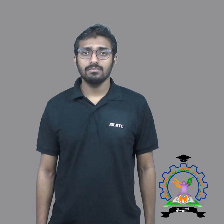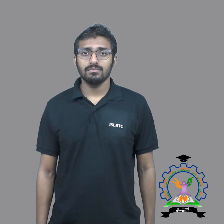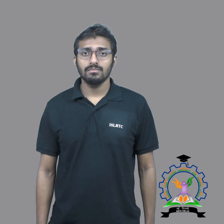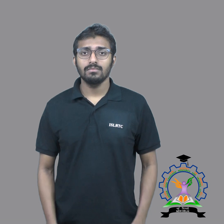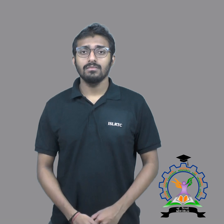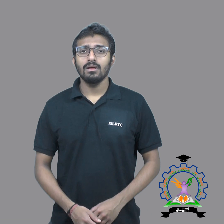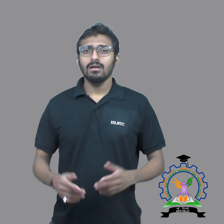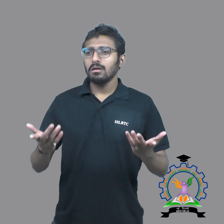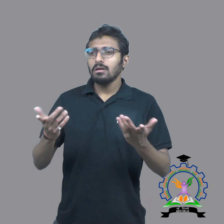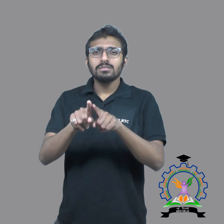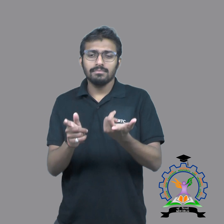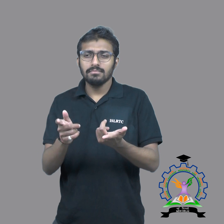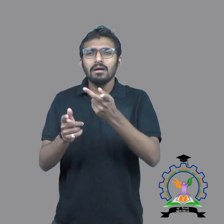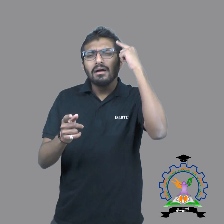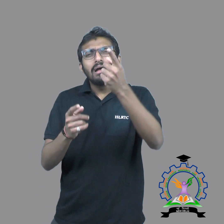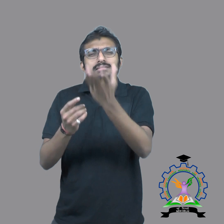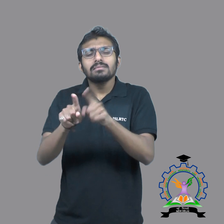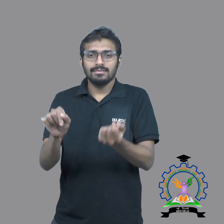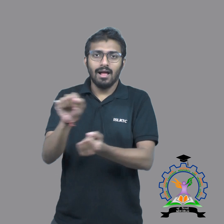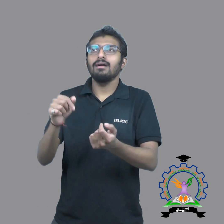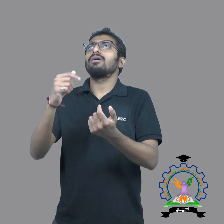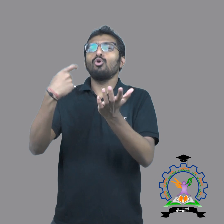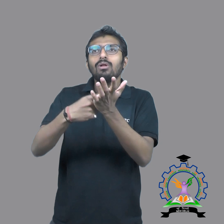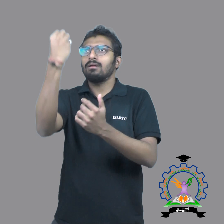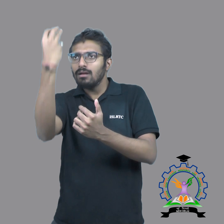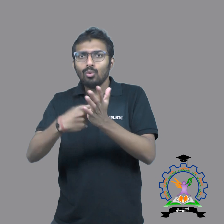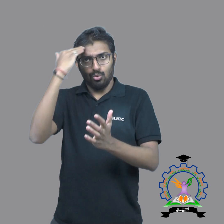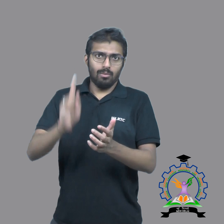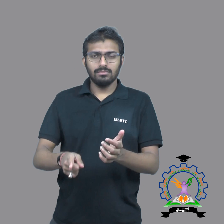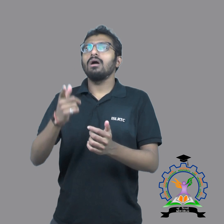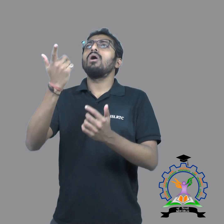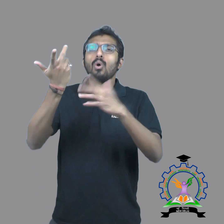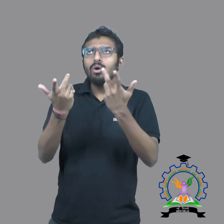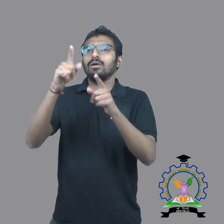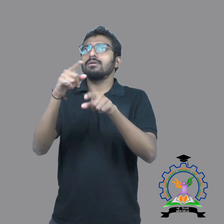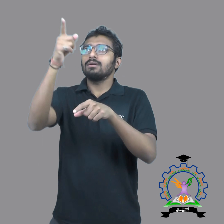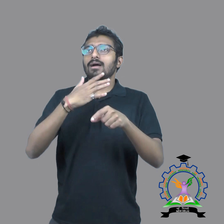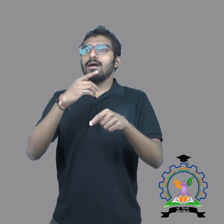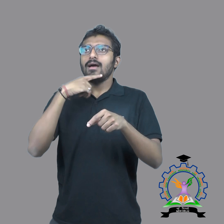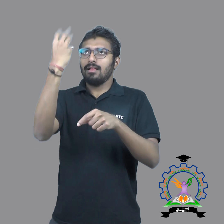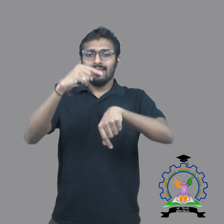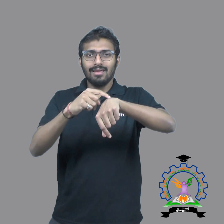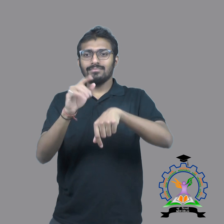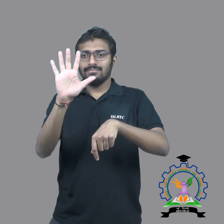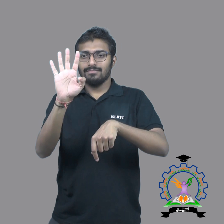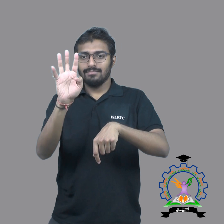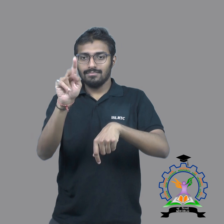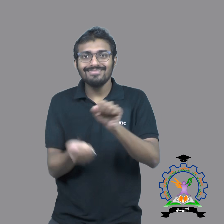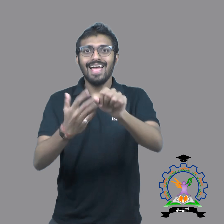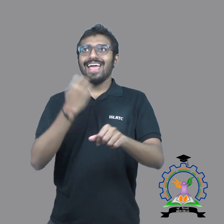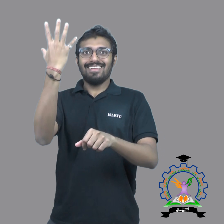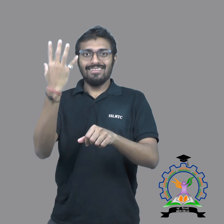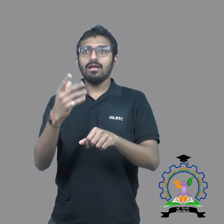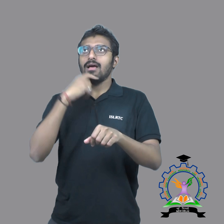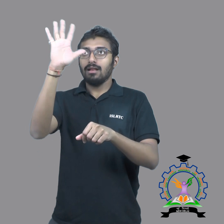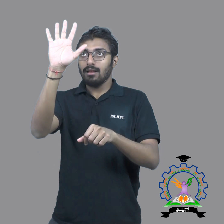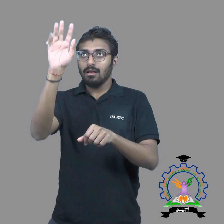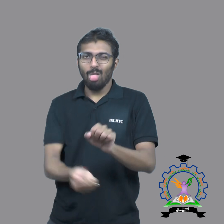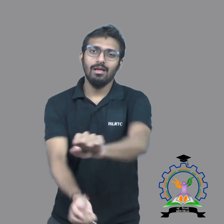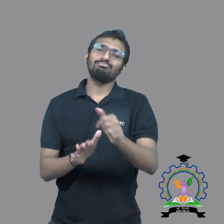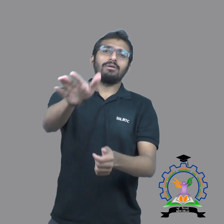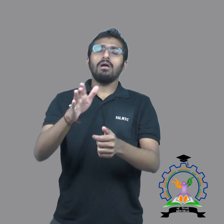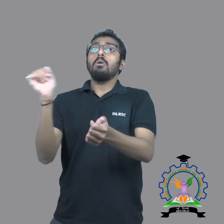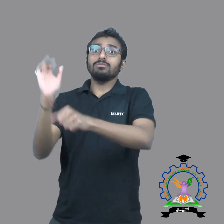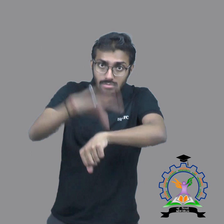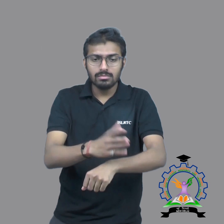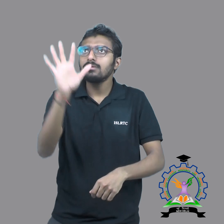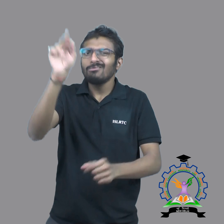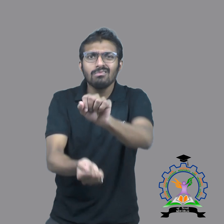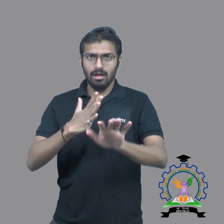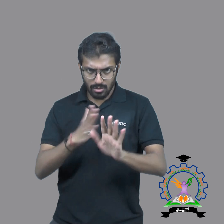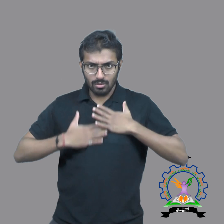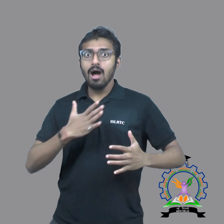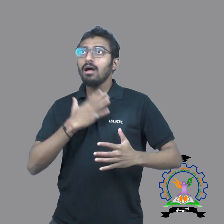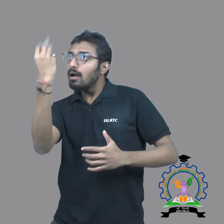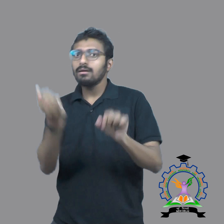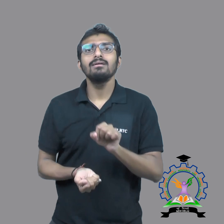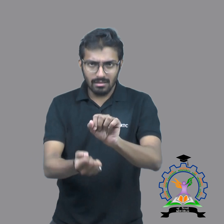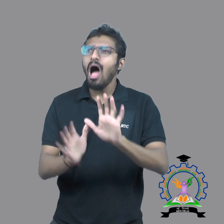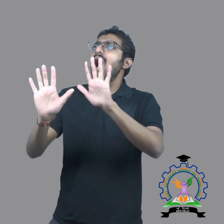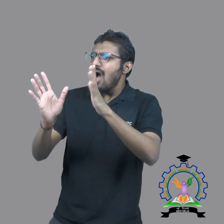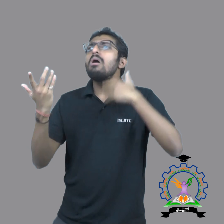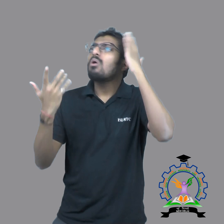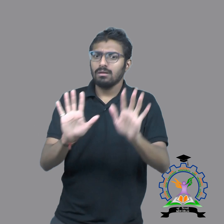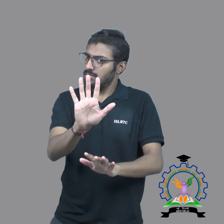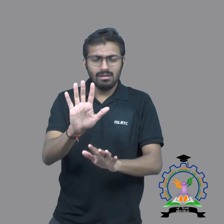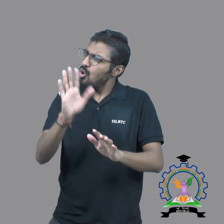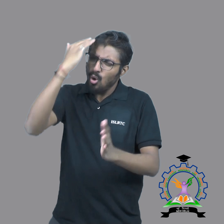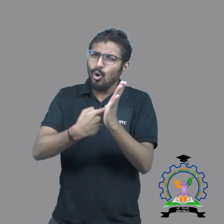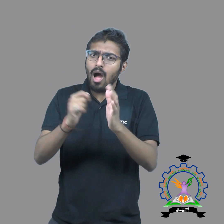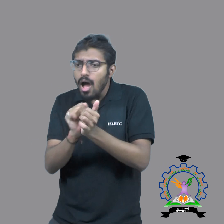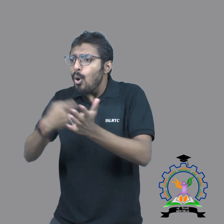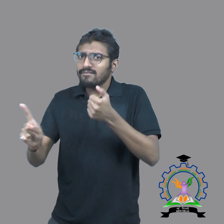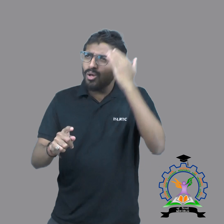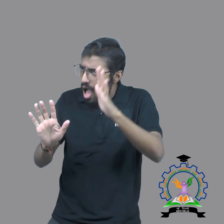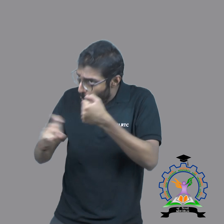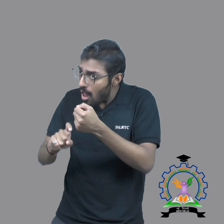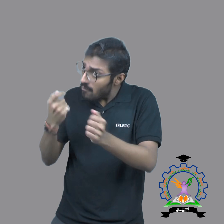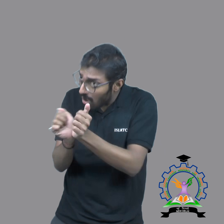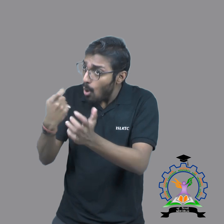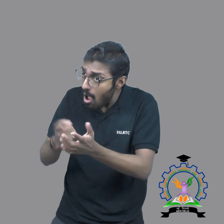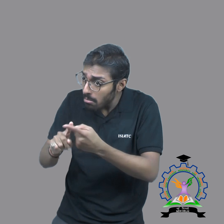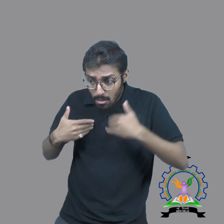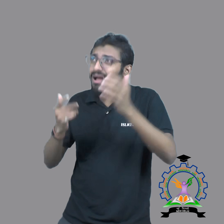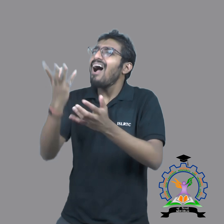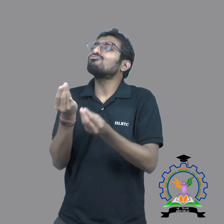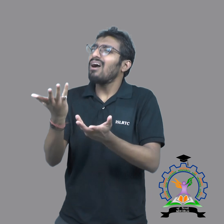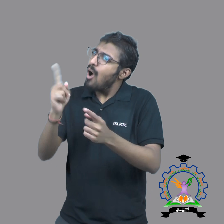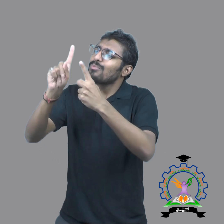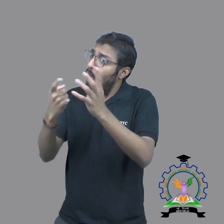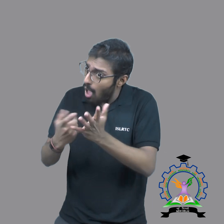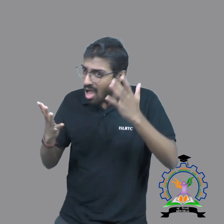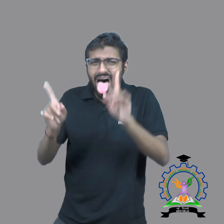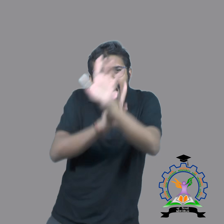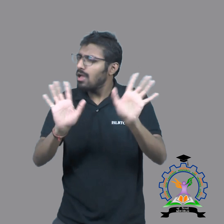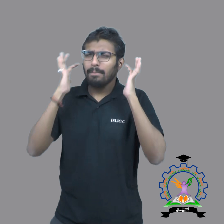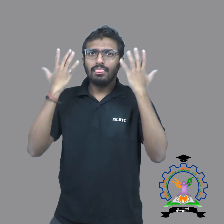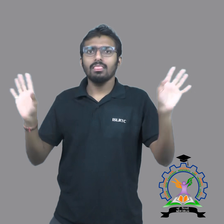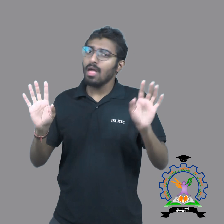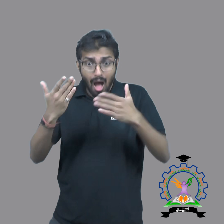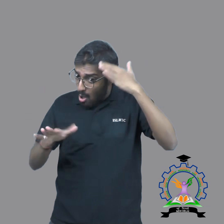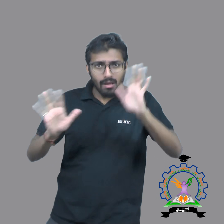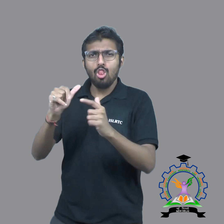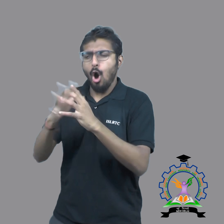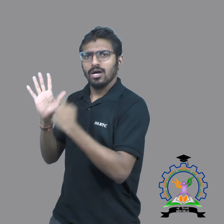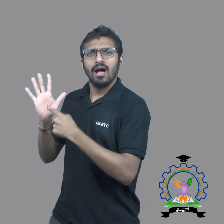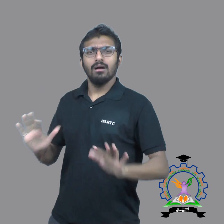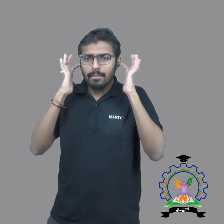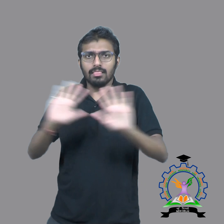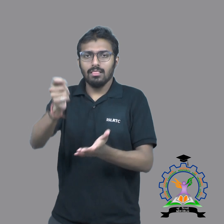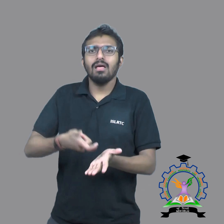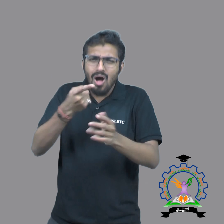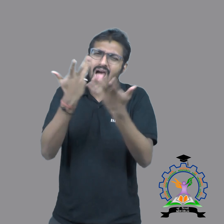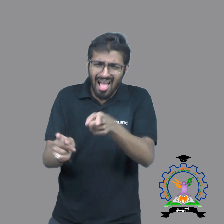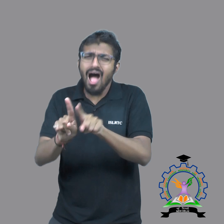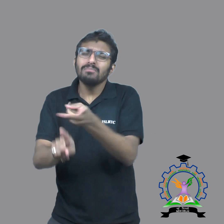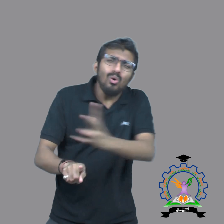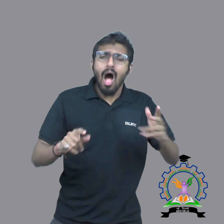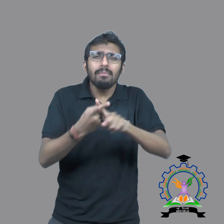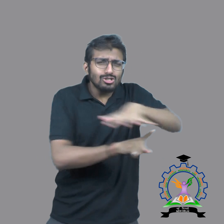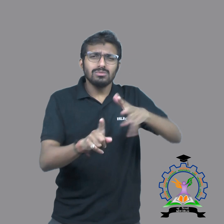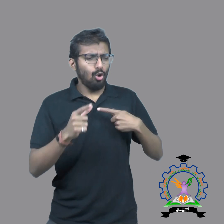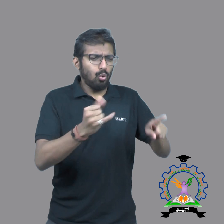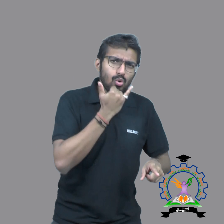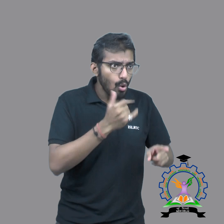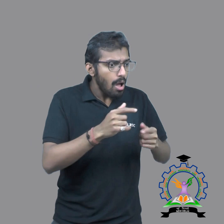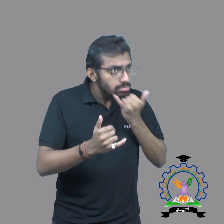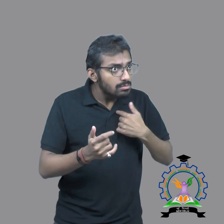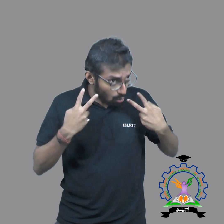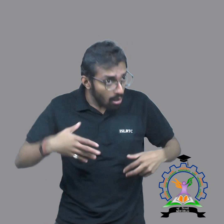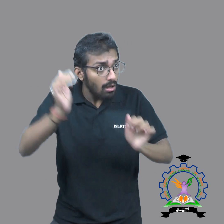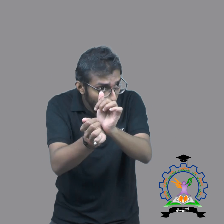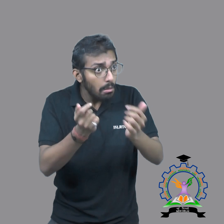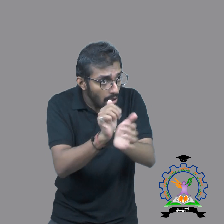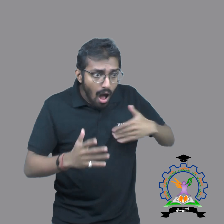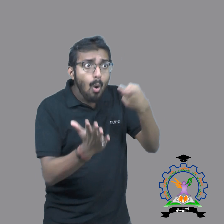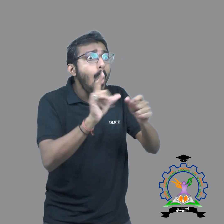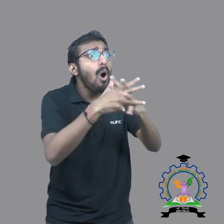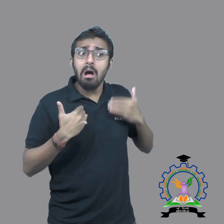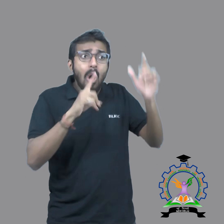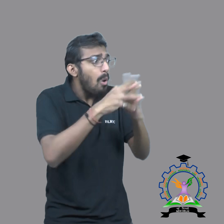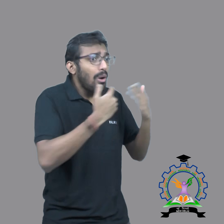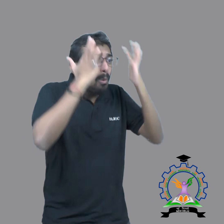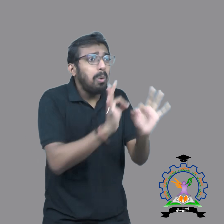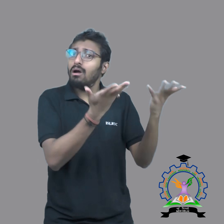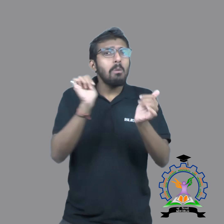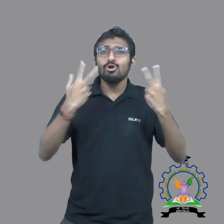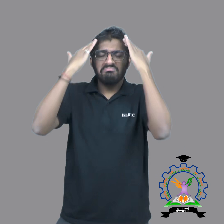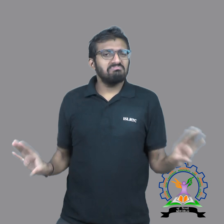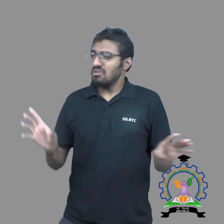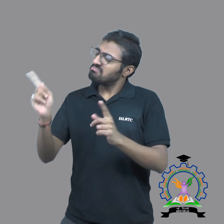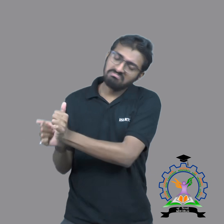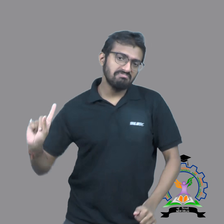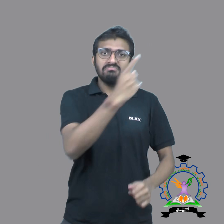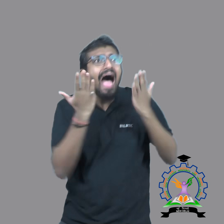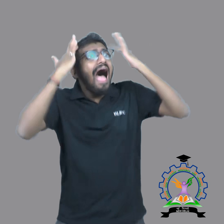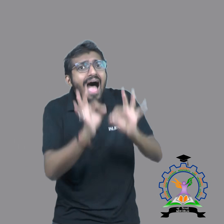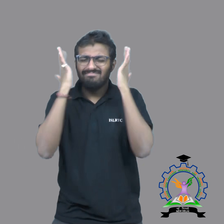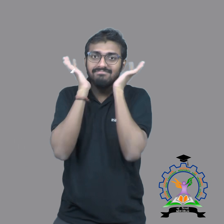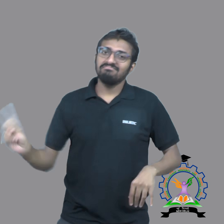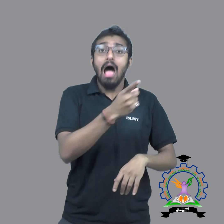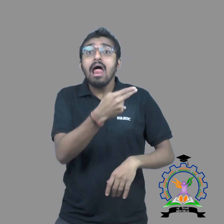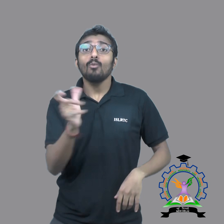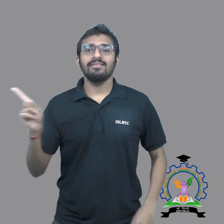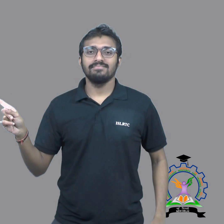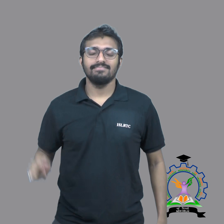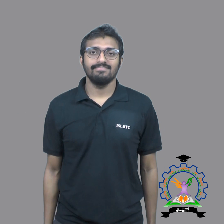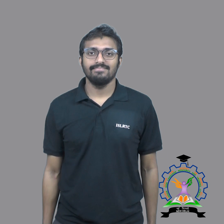Negligence